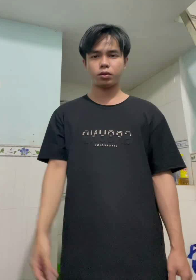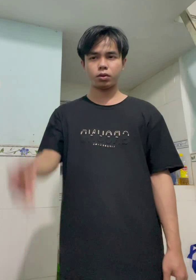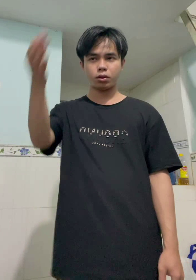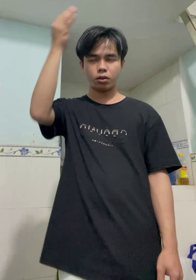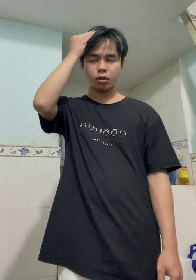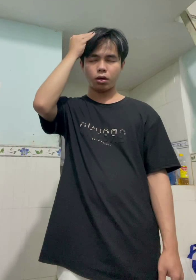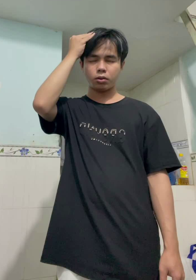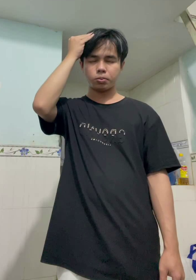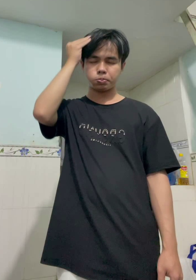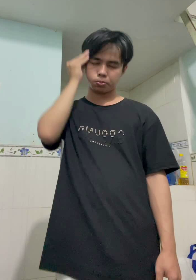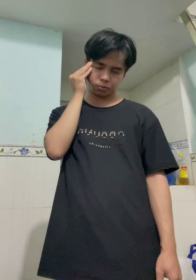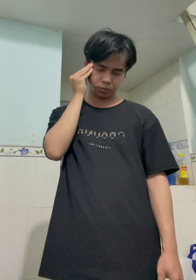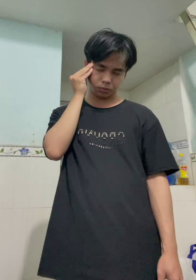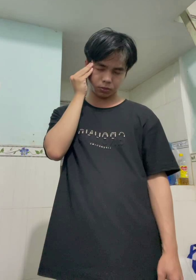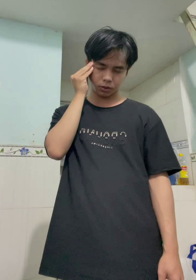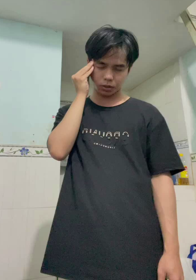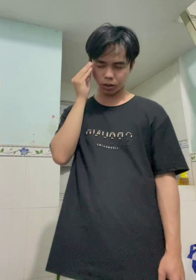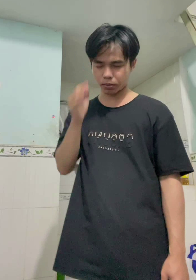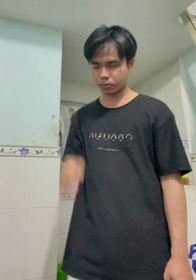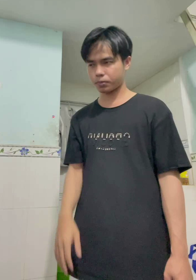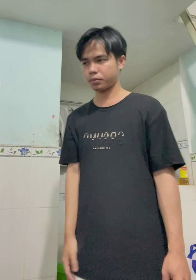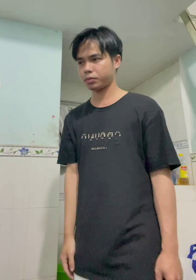benh